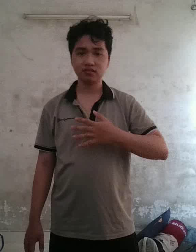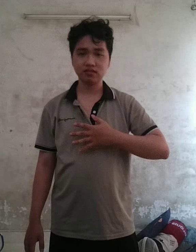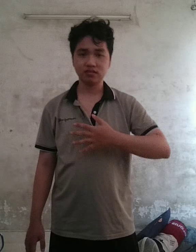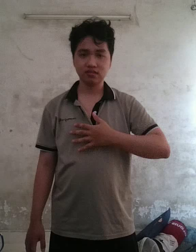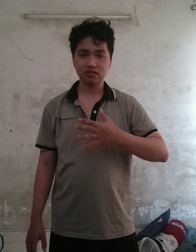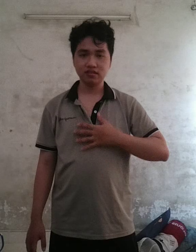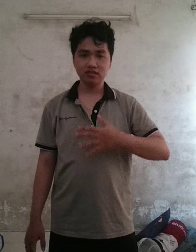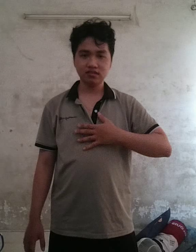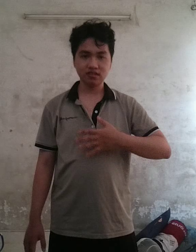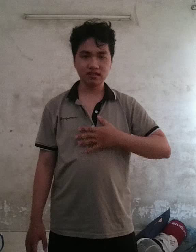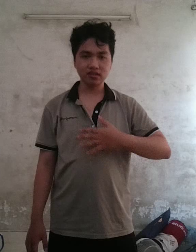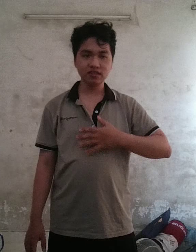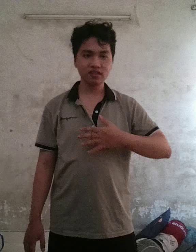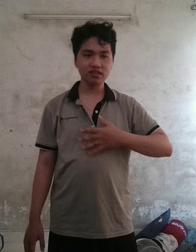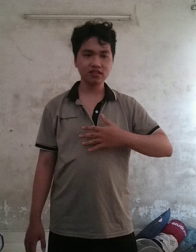khong thich